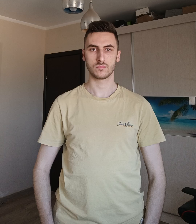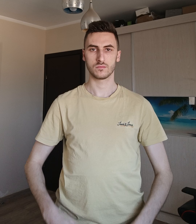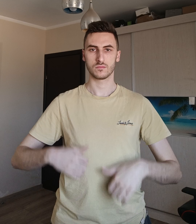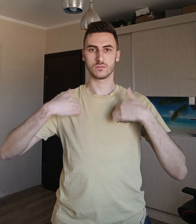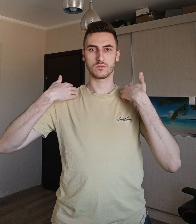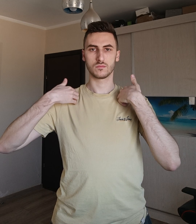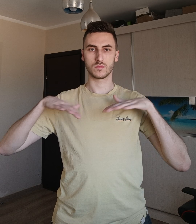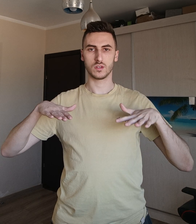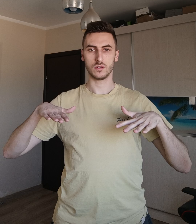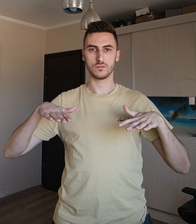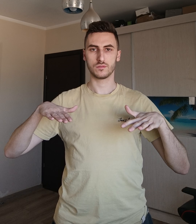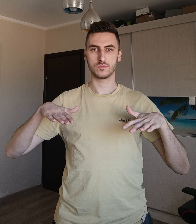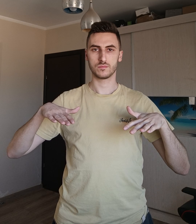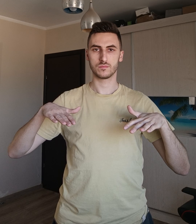עייף